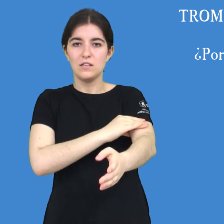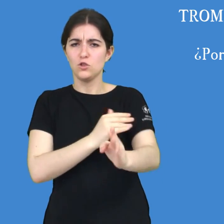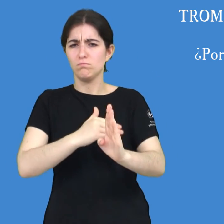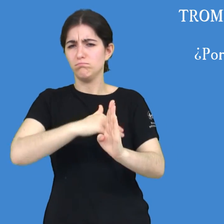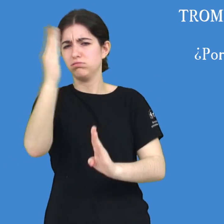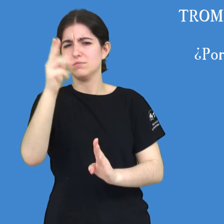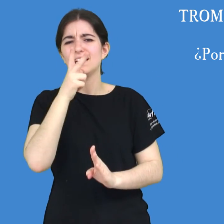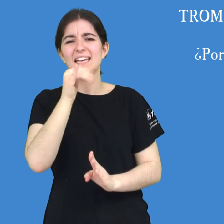superior